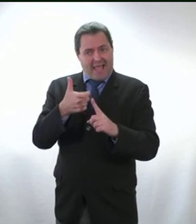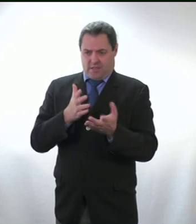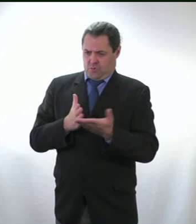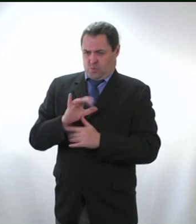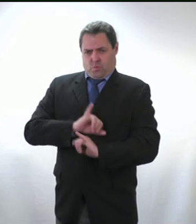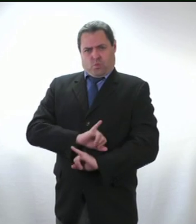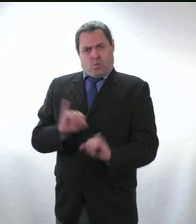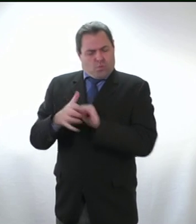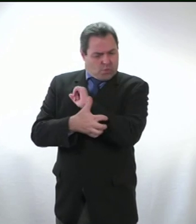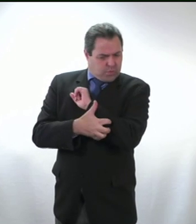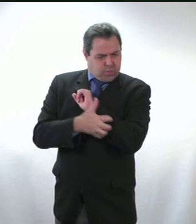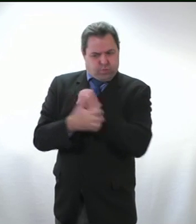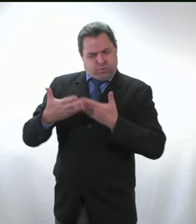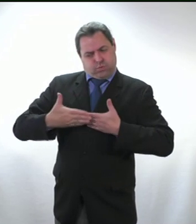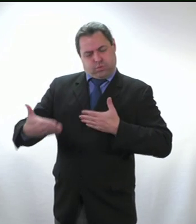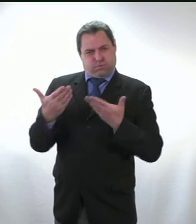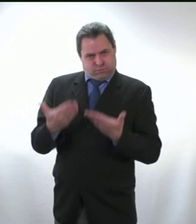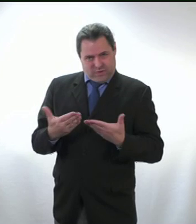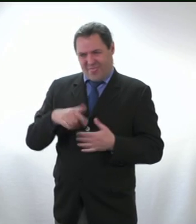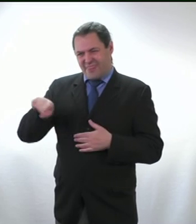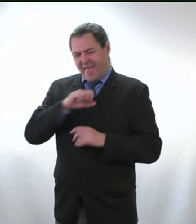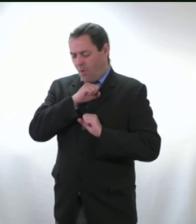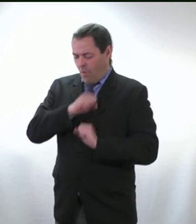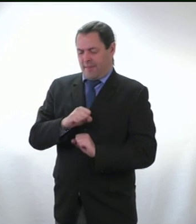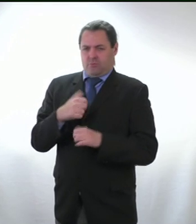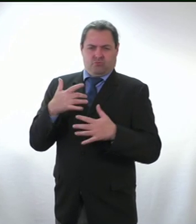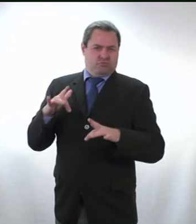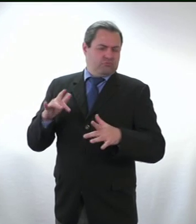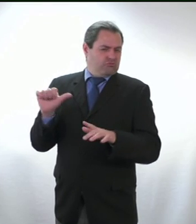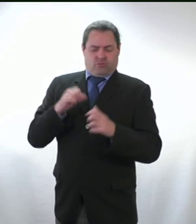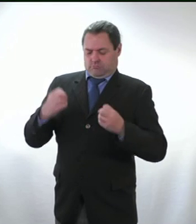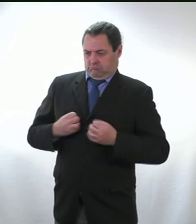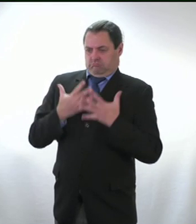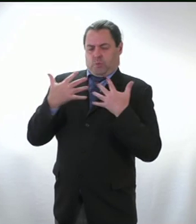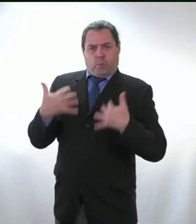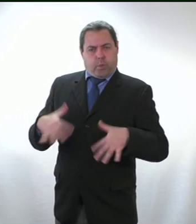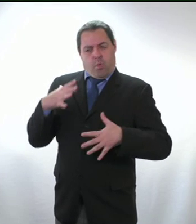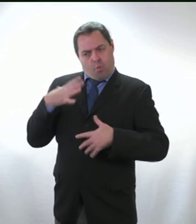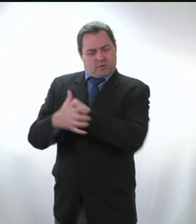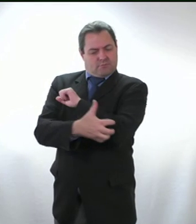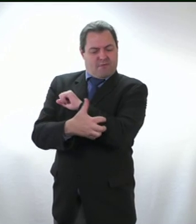Their dedication and commitment should inspire every single one of us in the fight to end poverty.